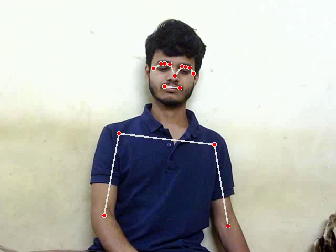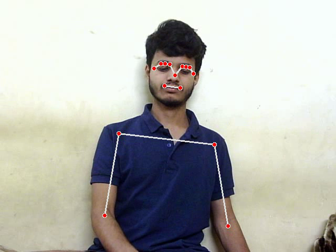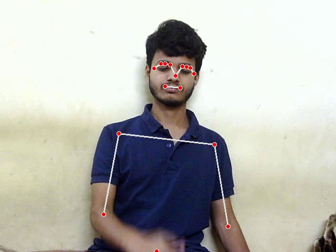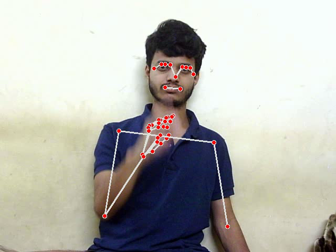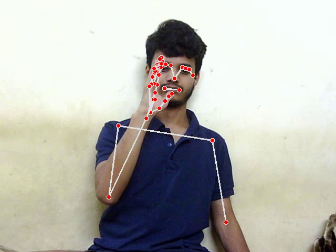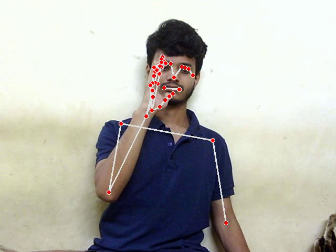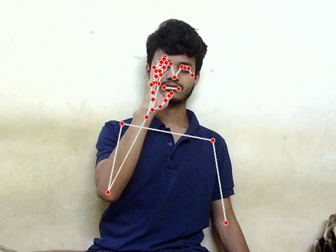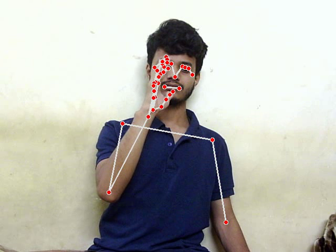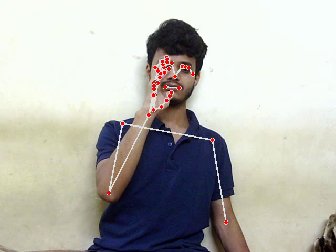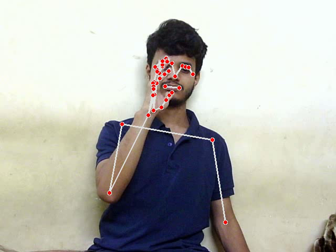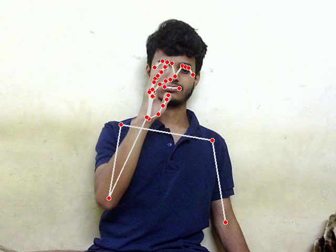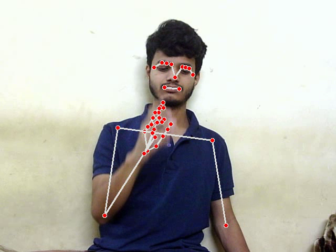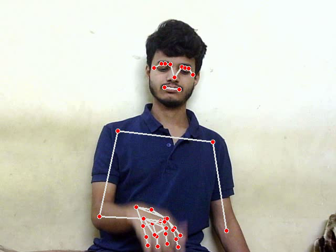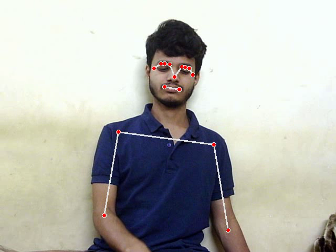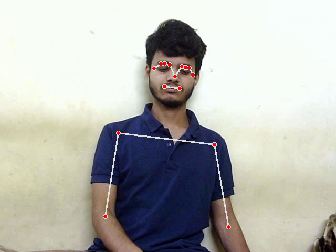mother